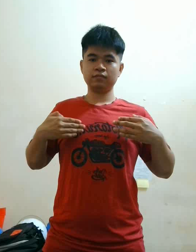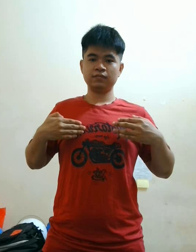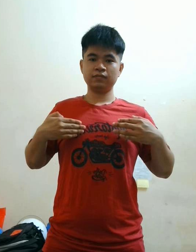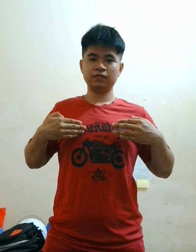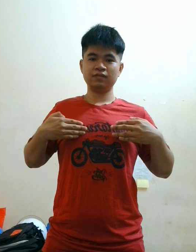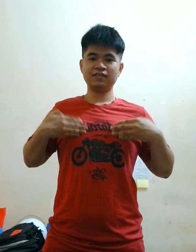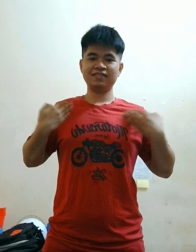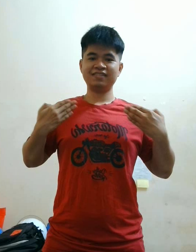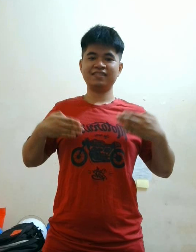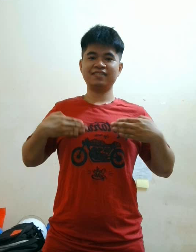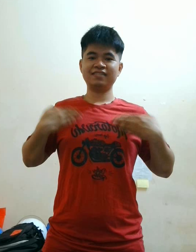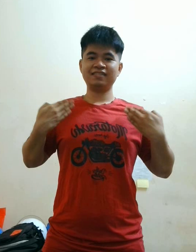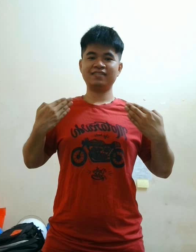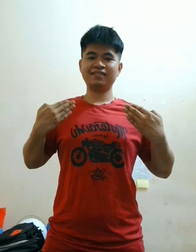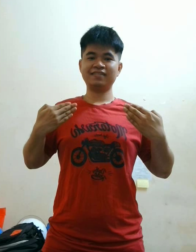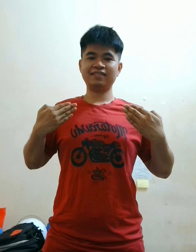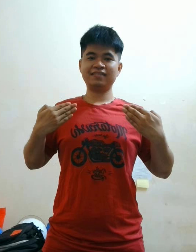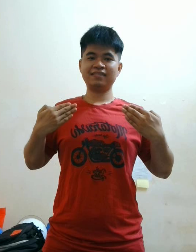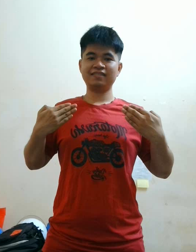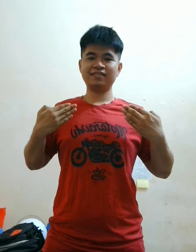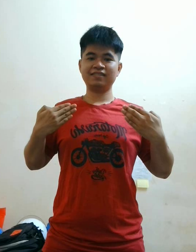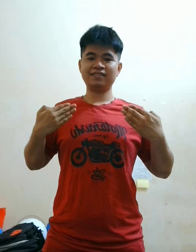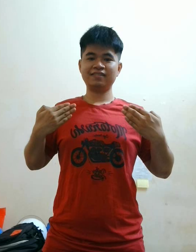vui ve